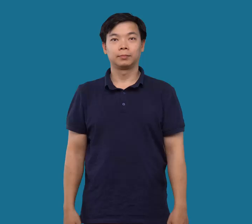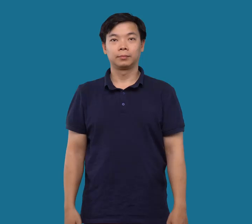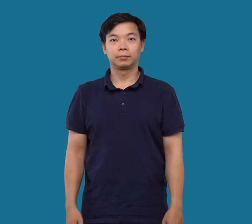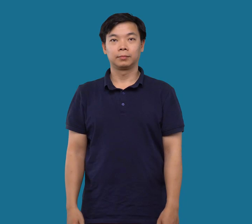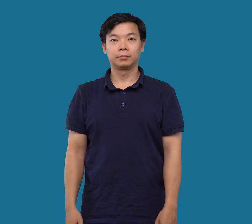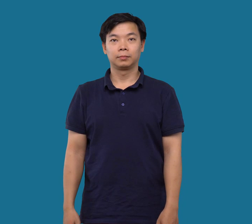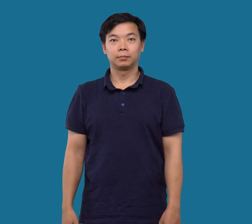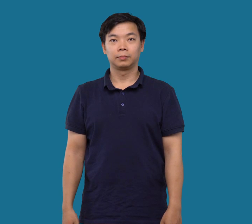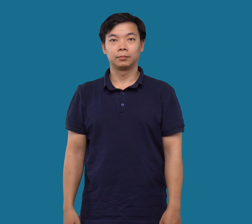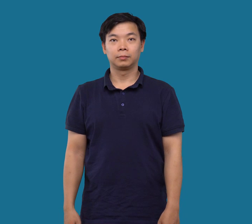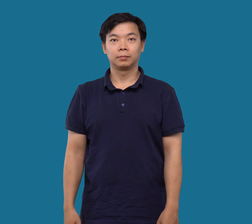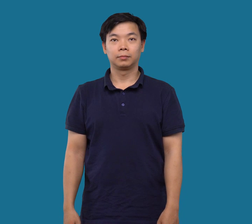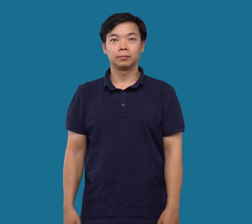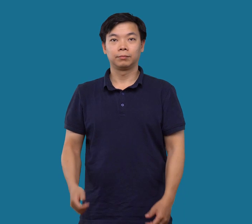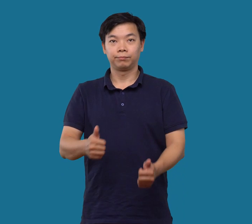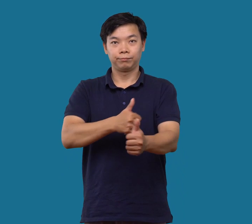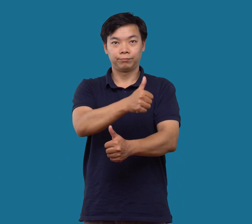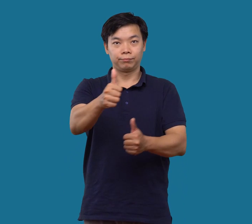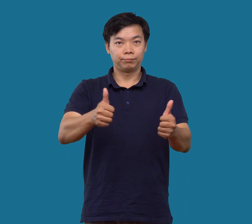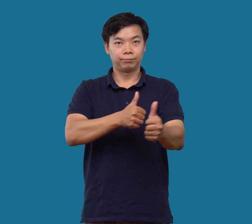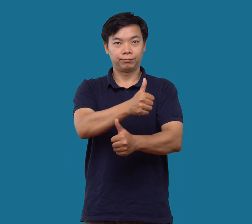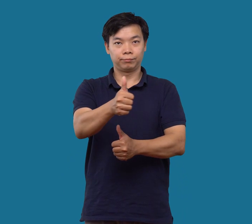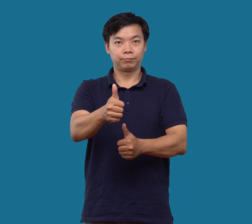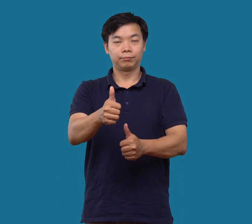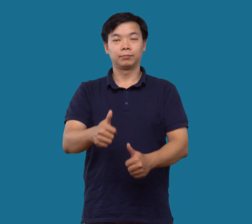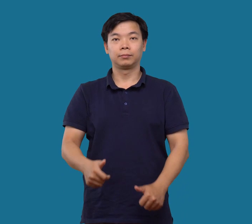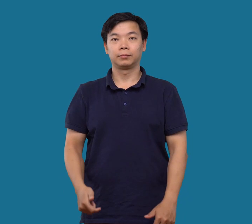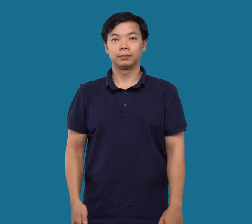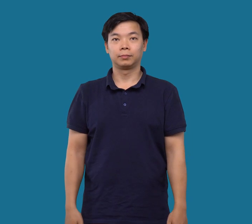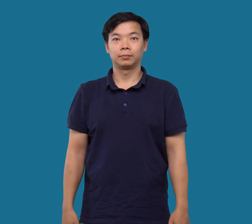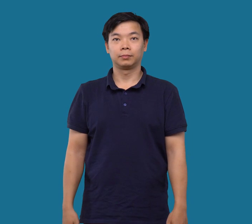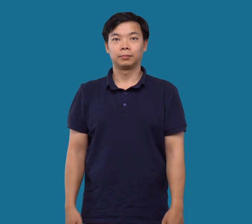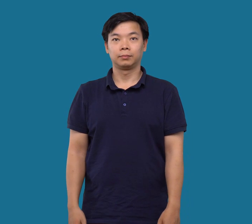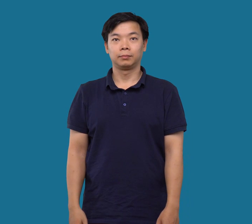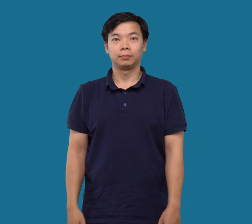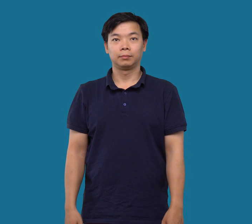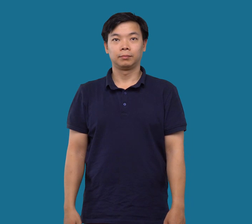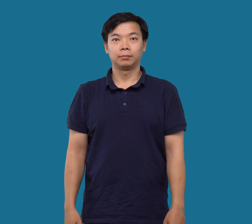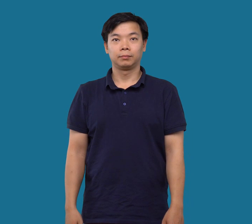giao tiếp